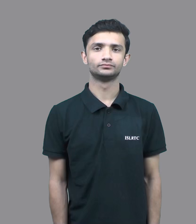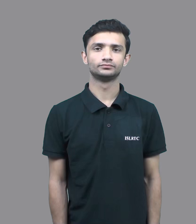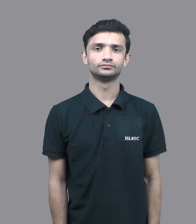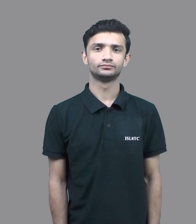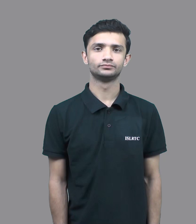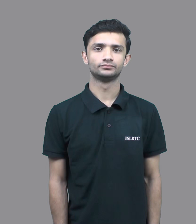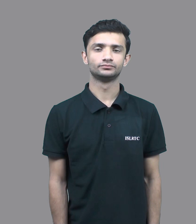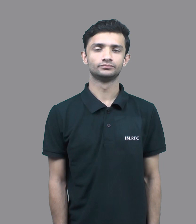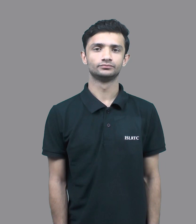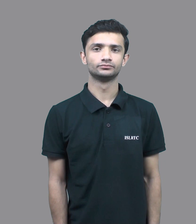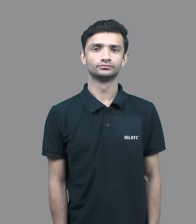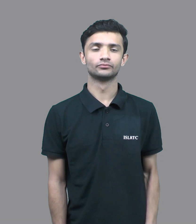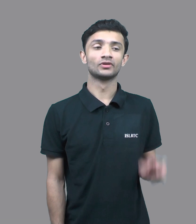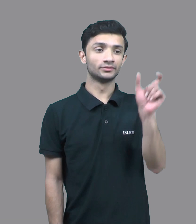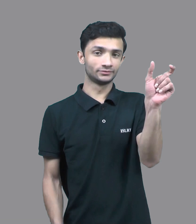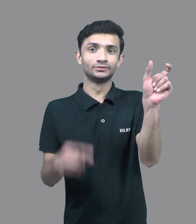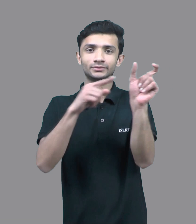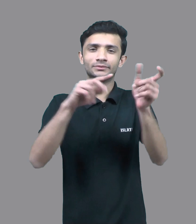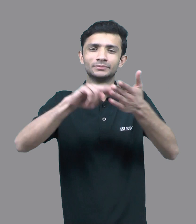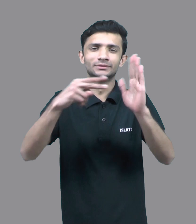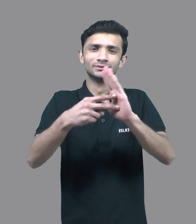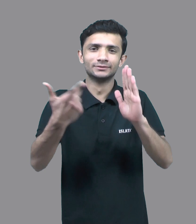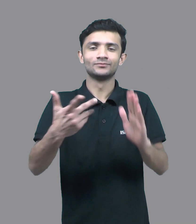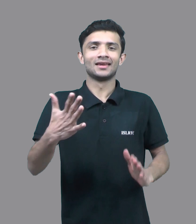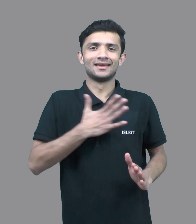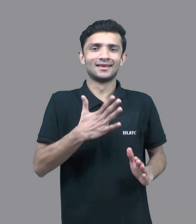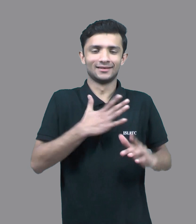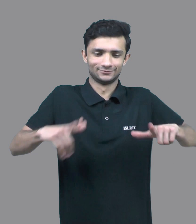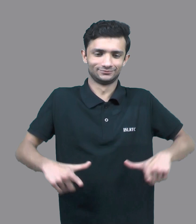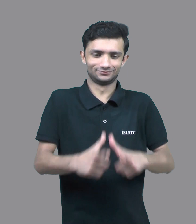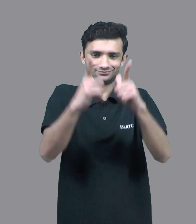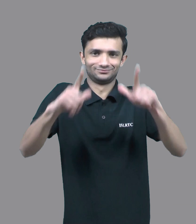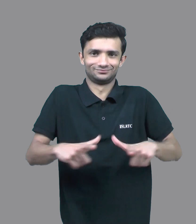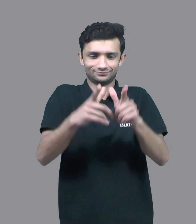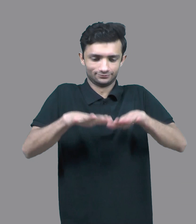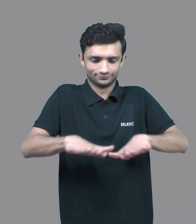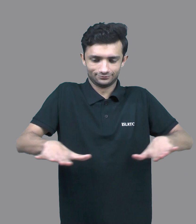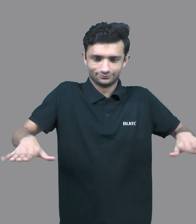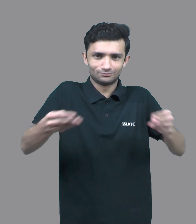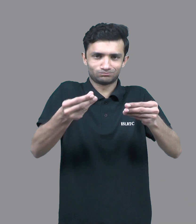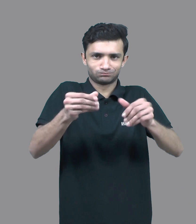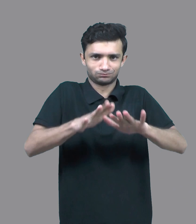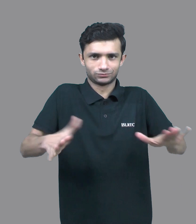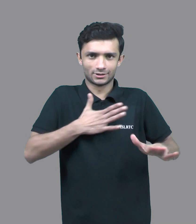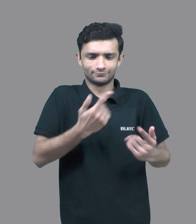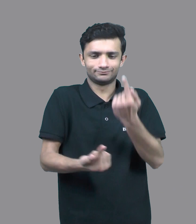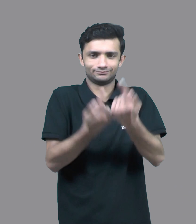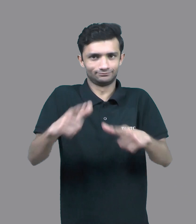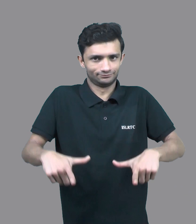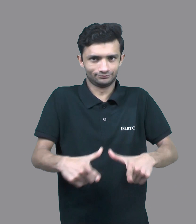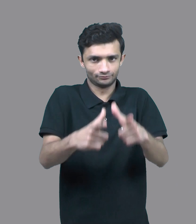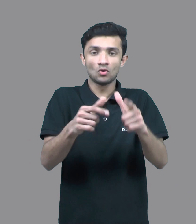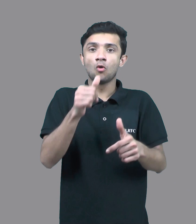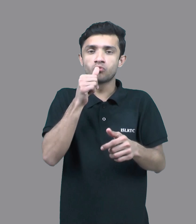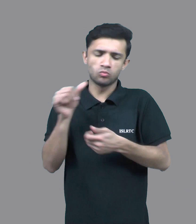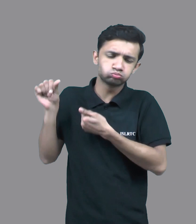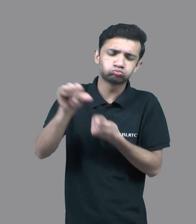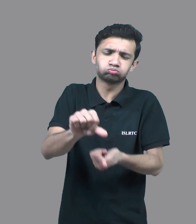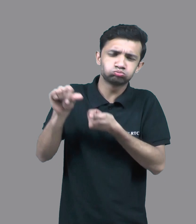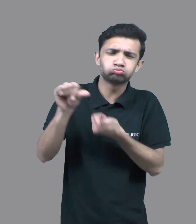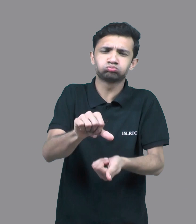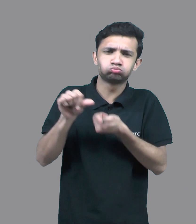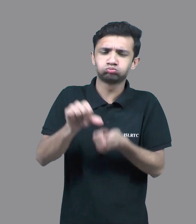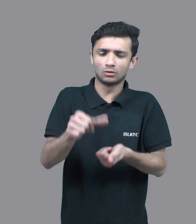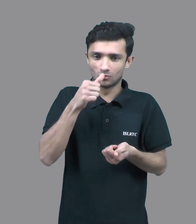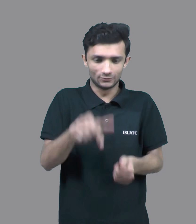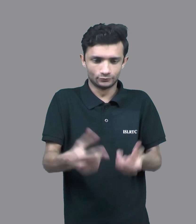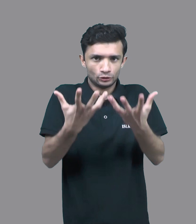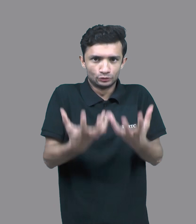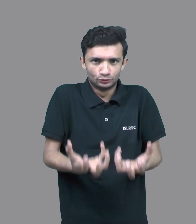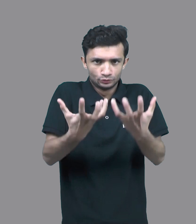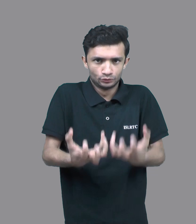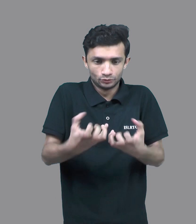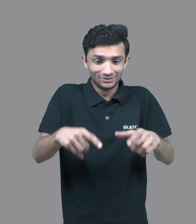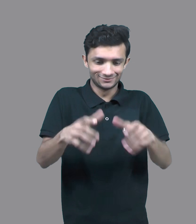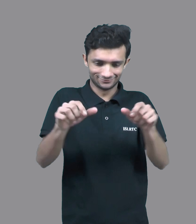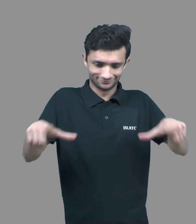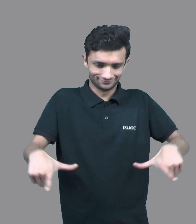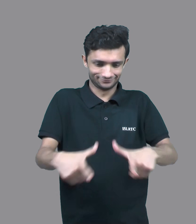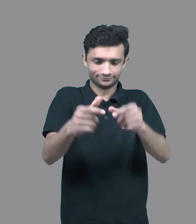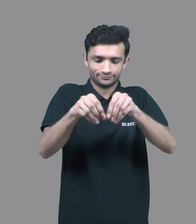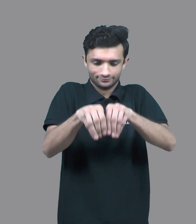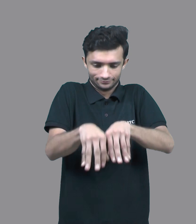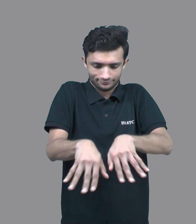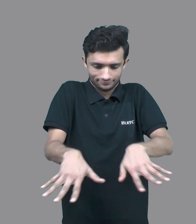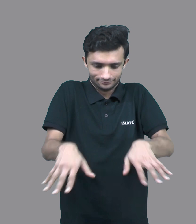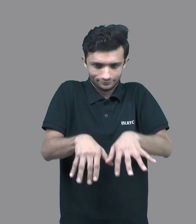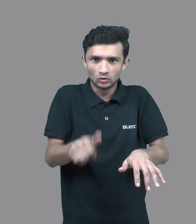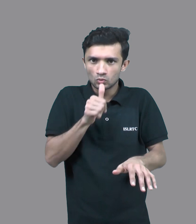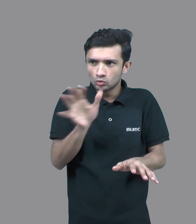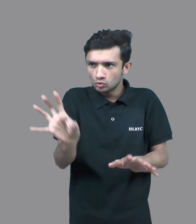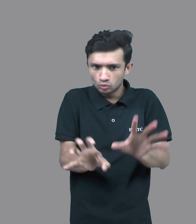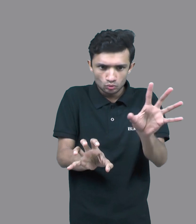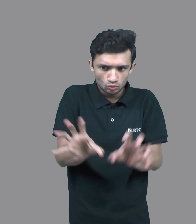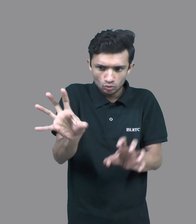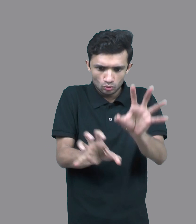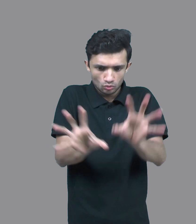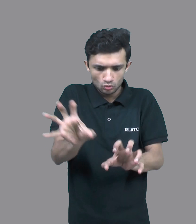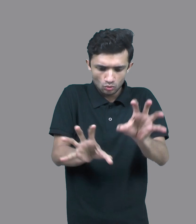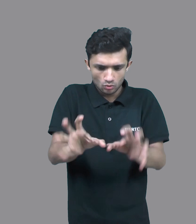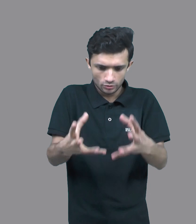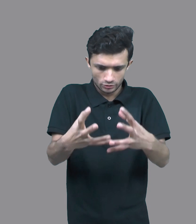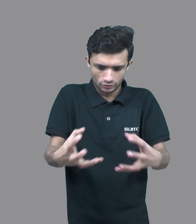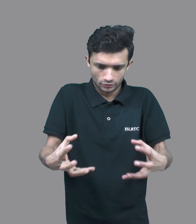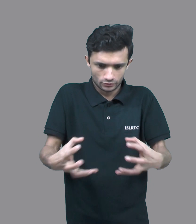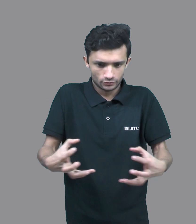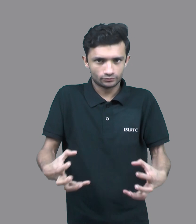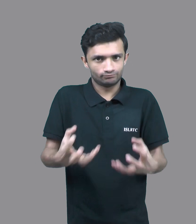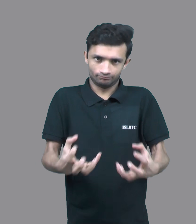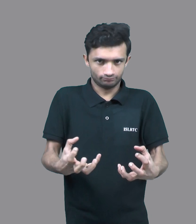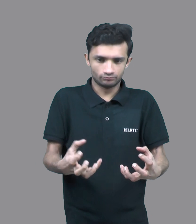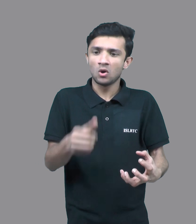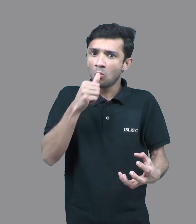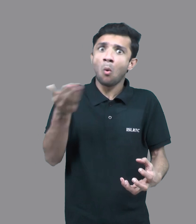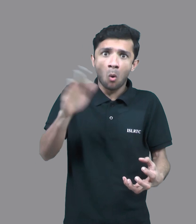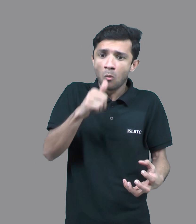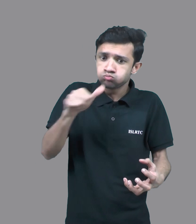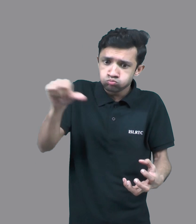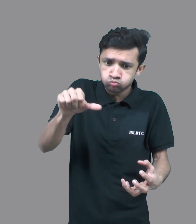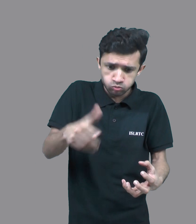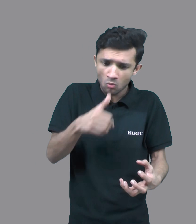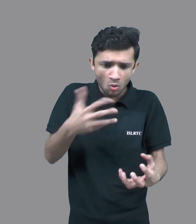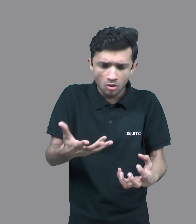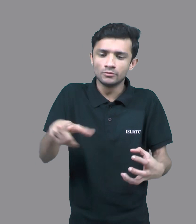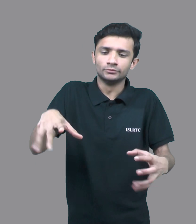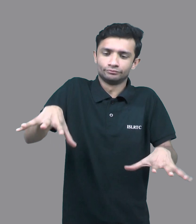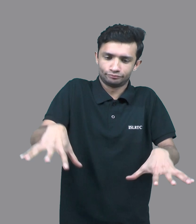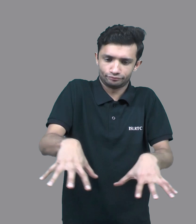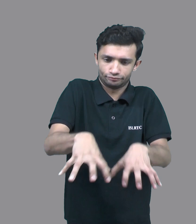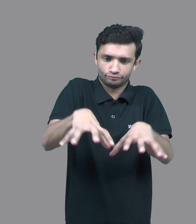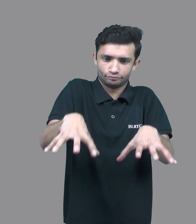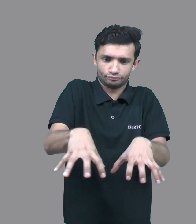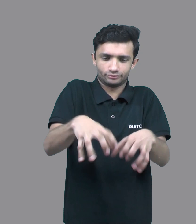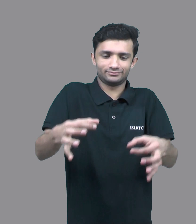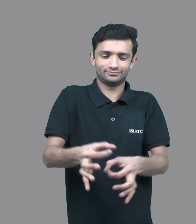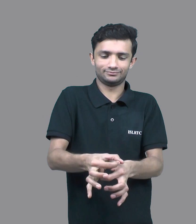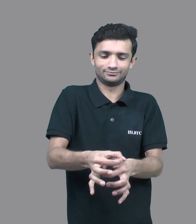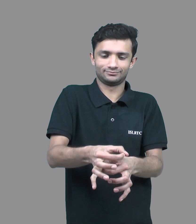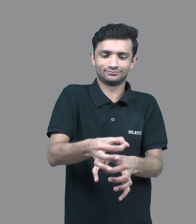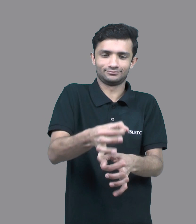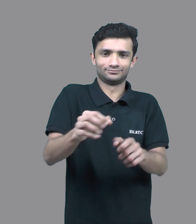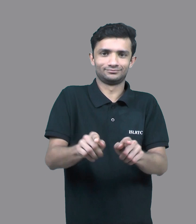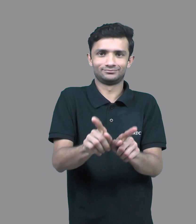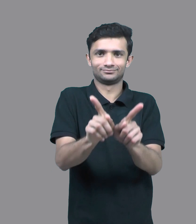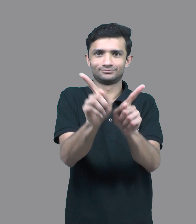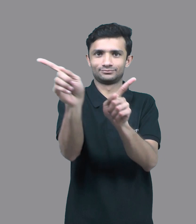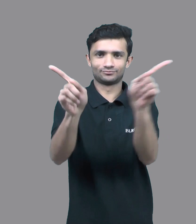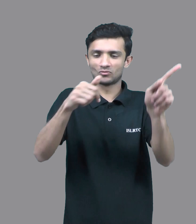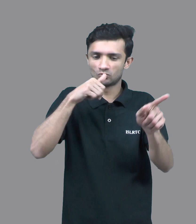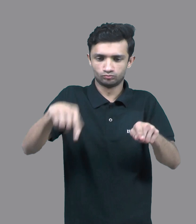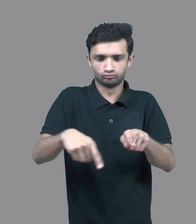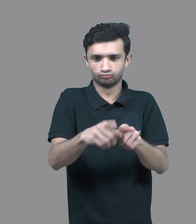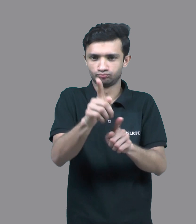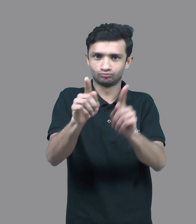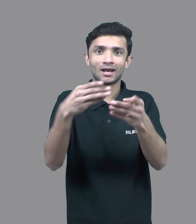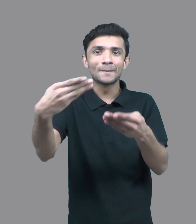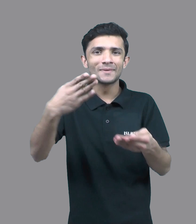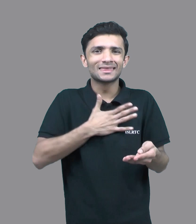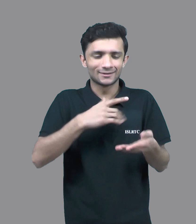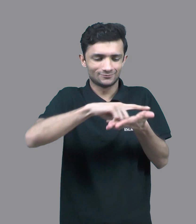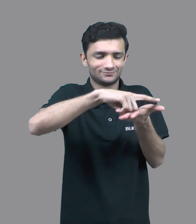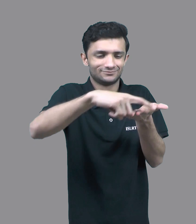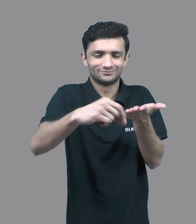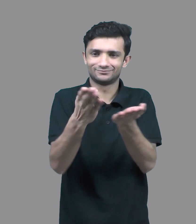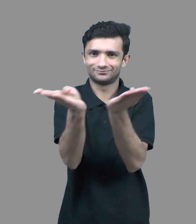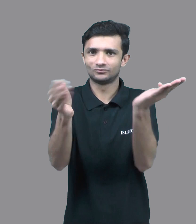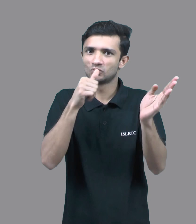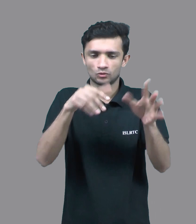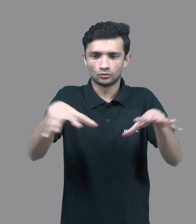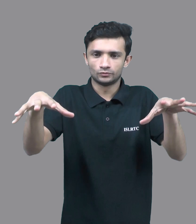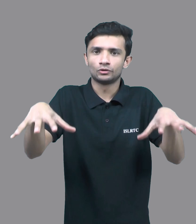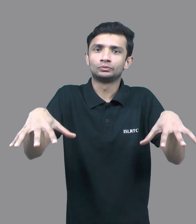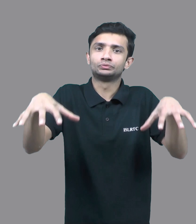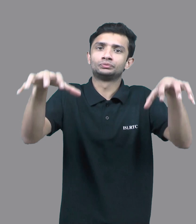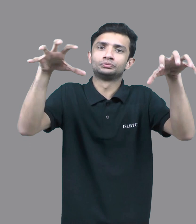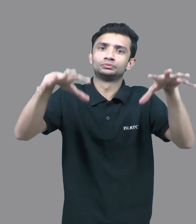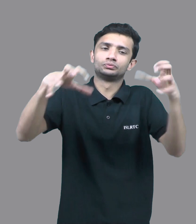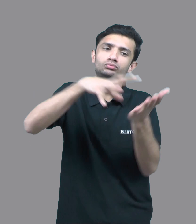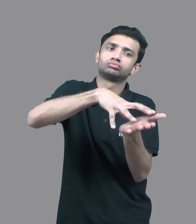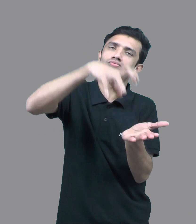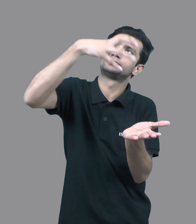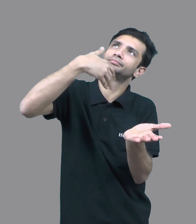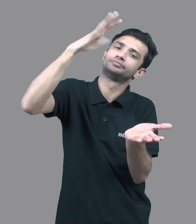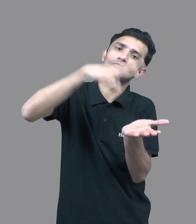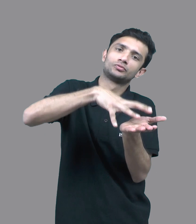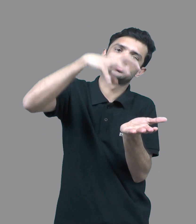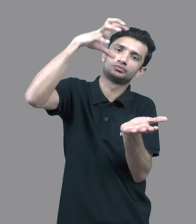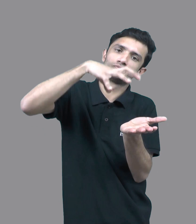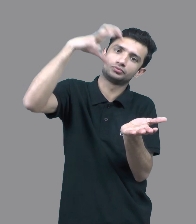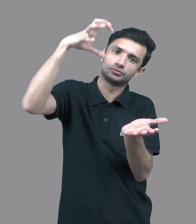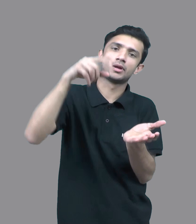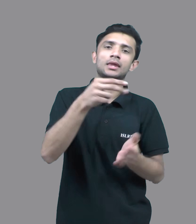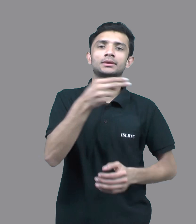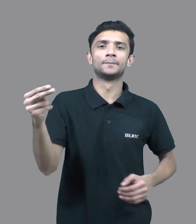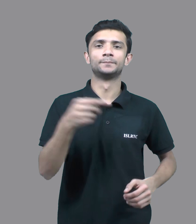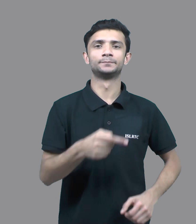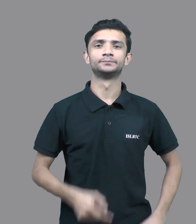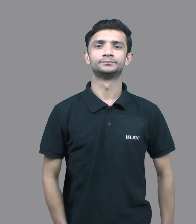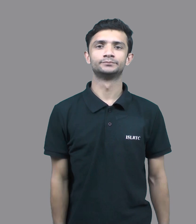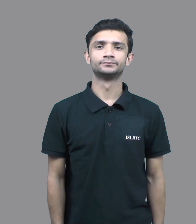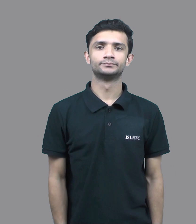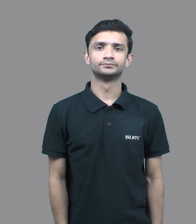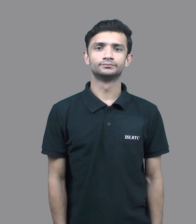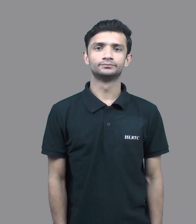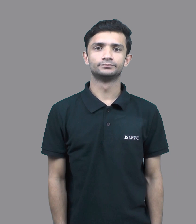Transpiration